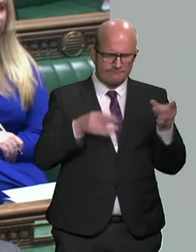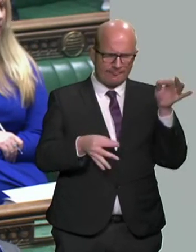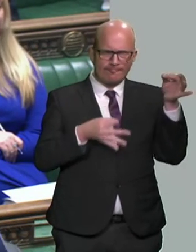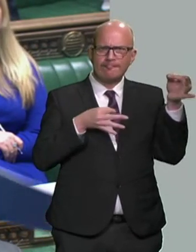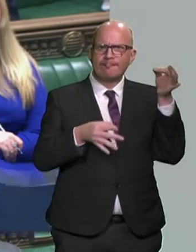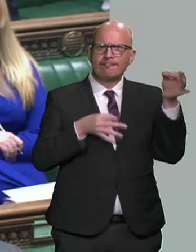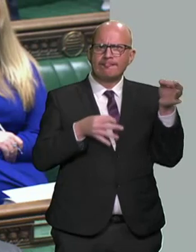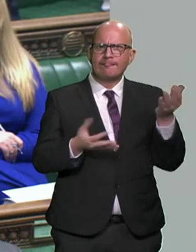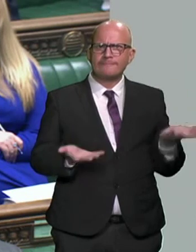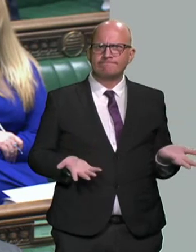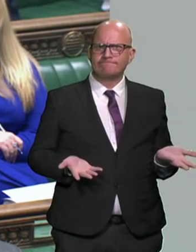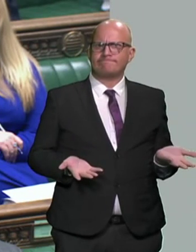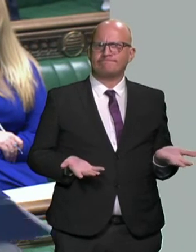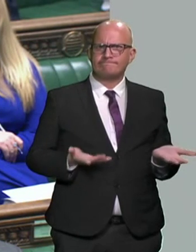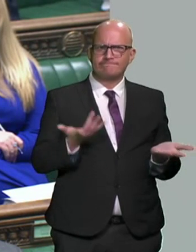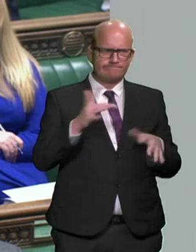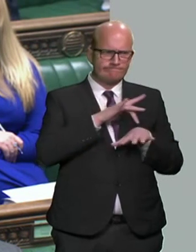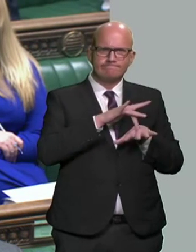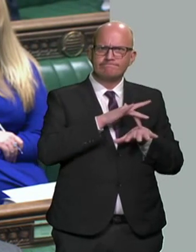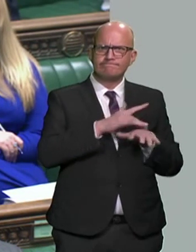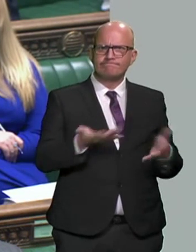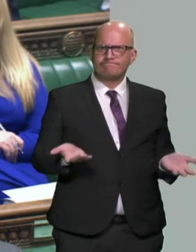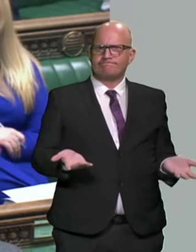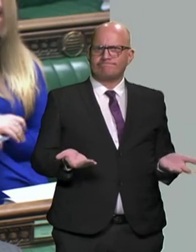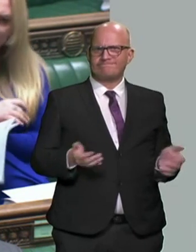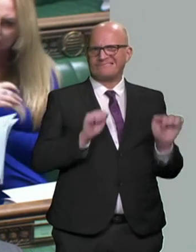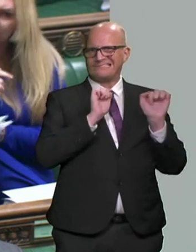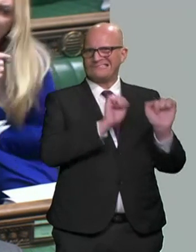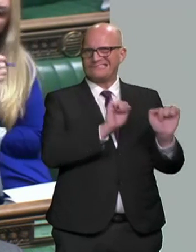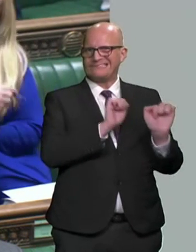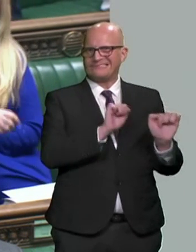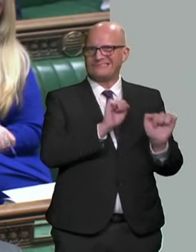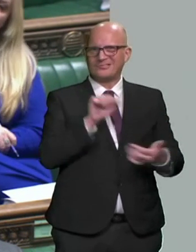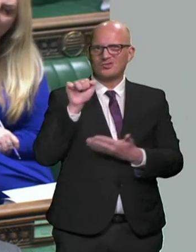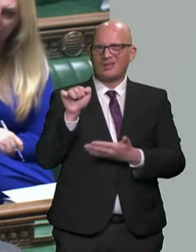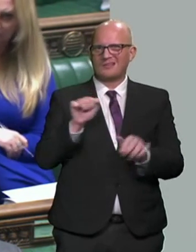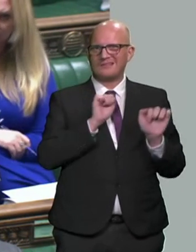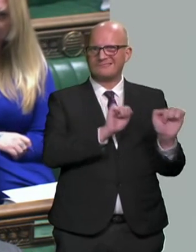It is lightweight and it is superficial. It is exactly what we have come to expect from this Chancellor.